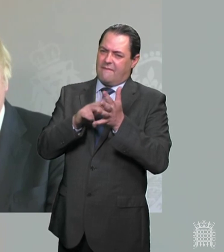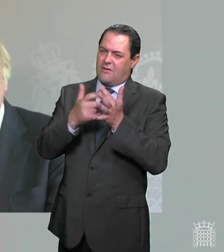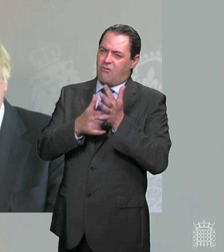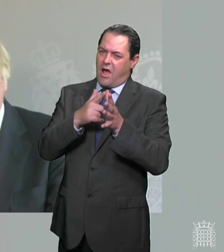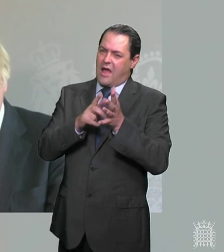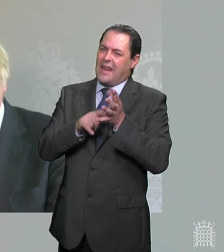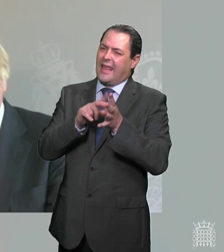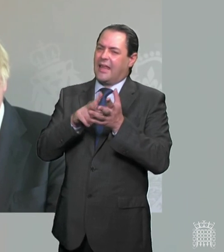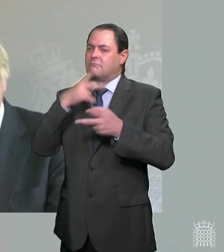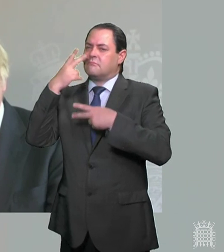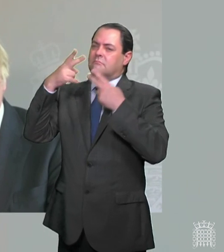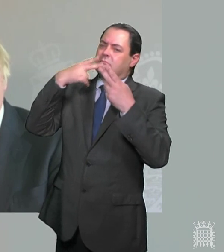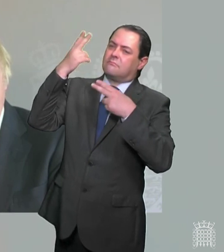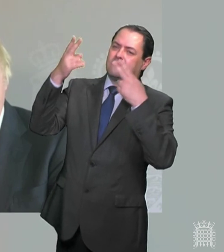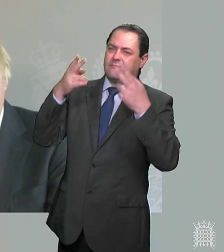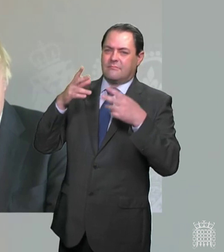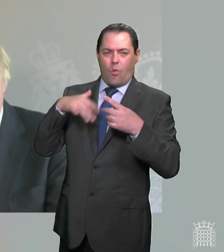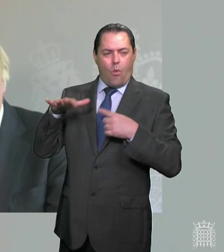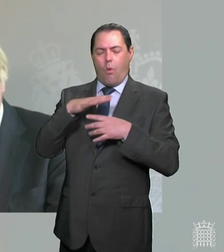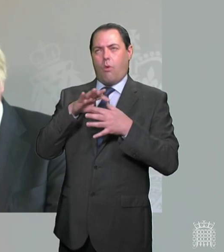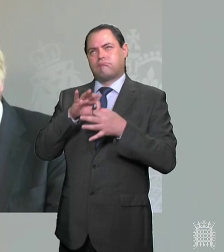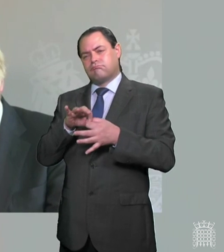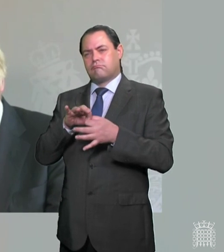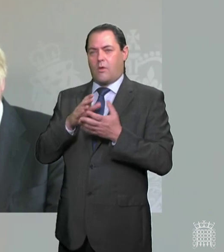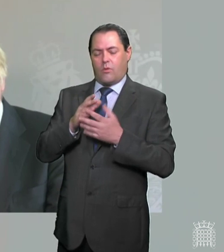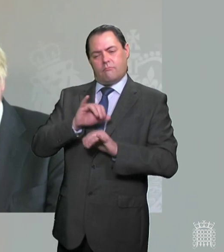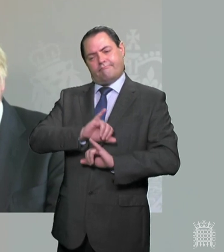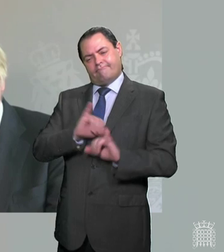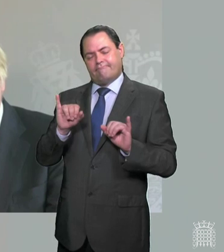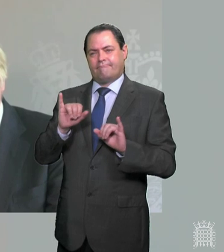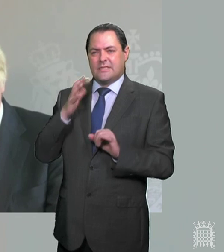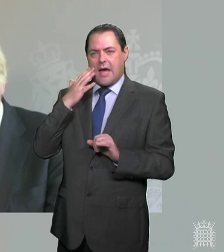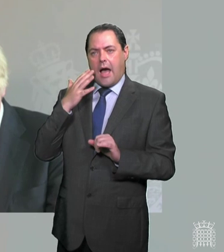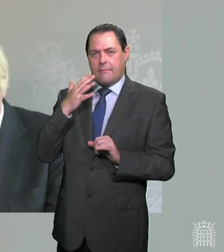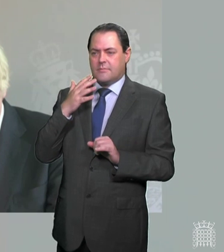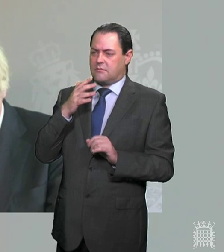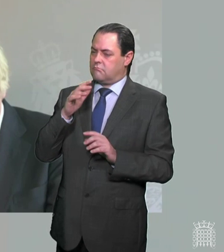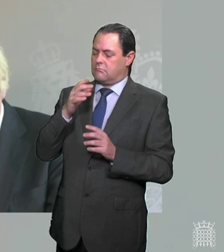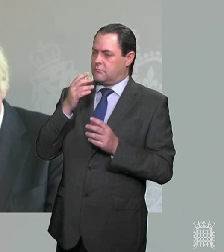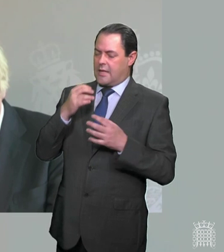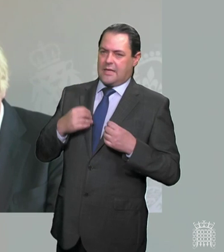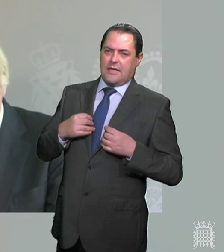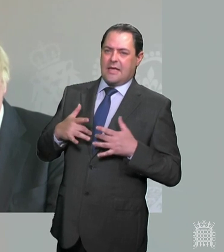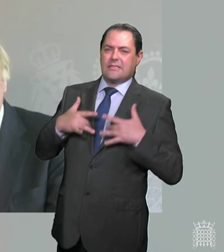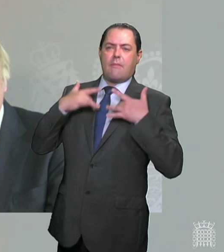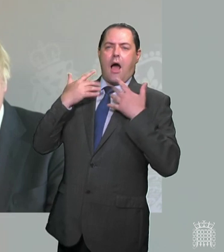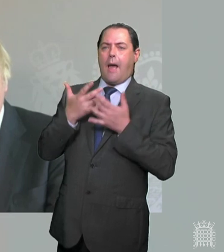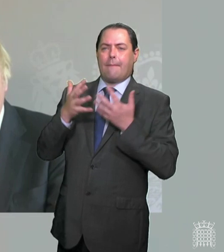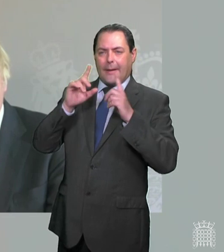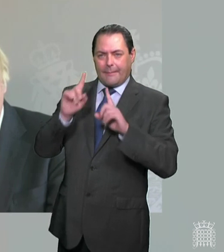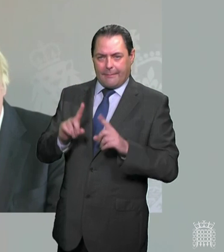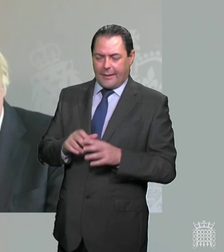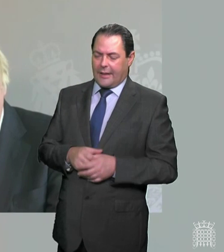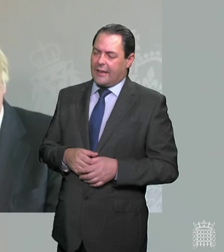She brought the whole country together at a pretty dark time and is a great, great inspiration for many, many people.